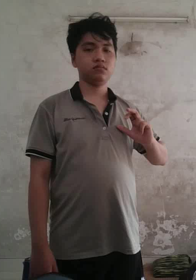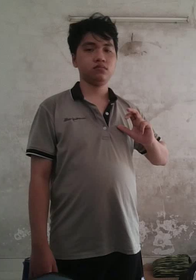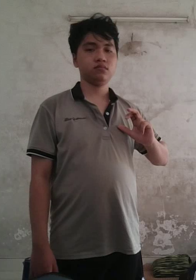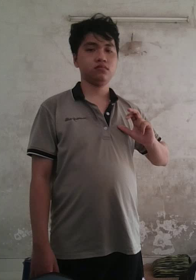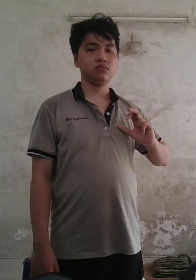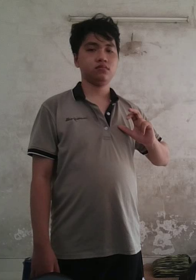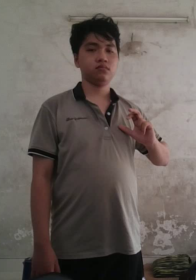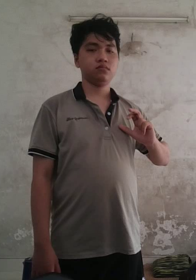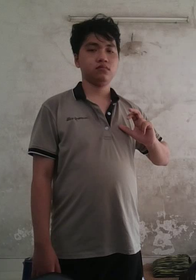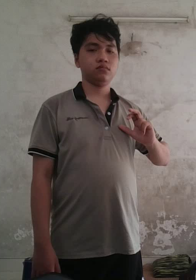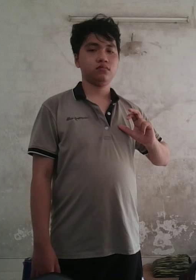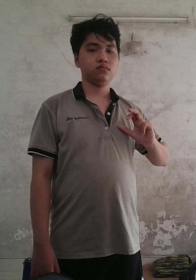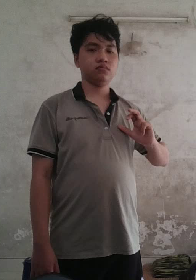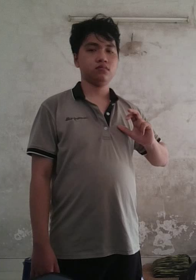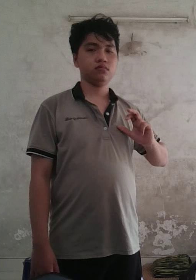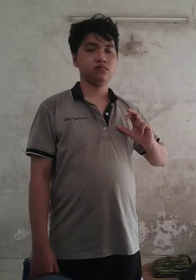giau co